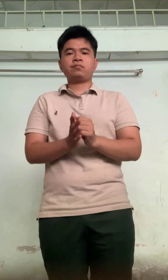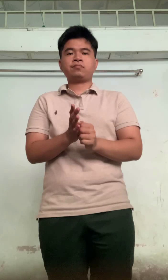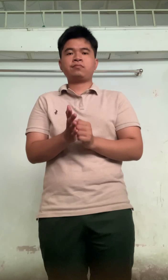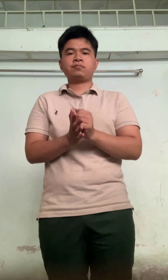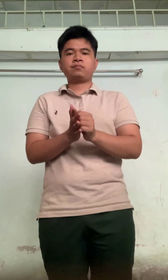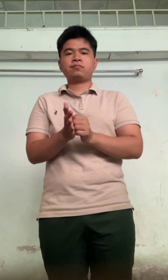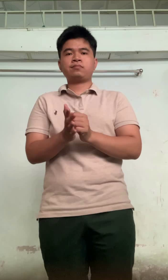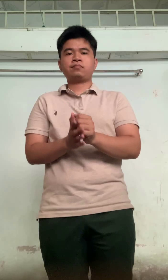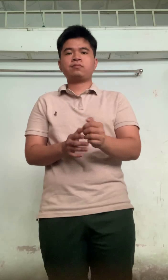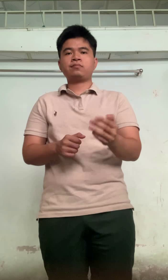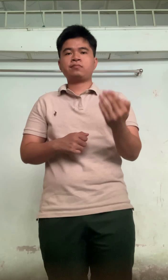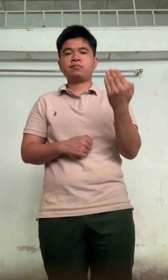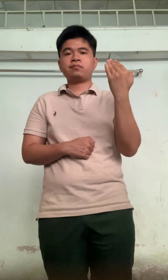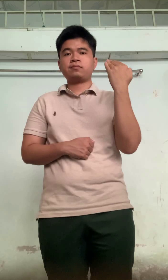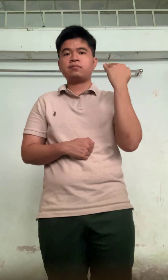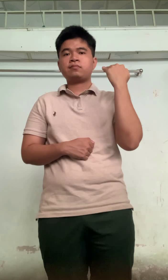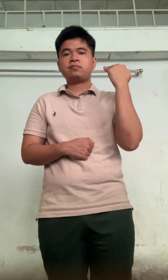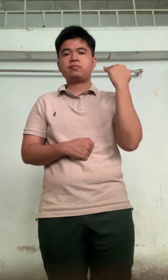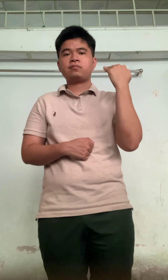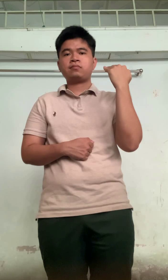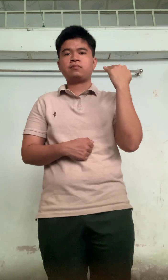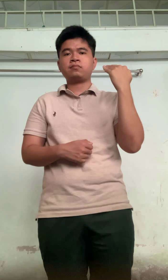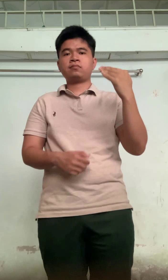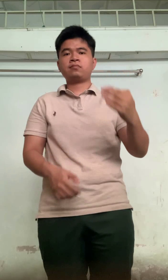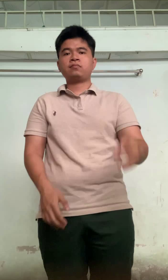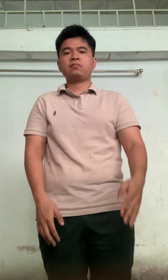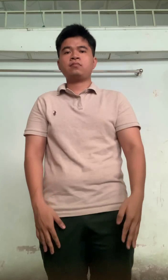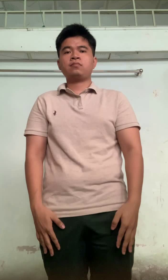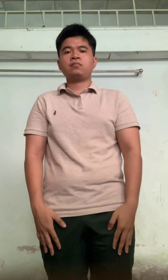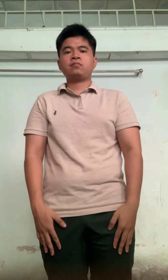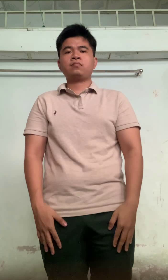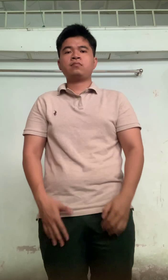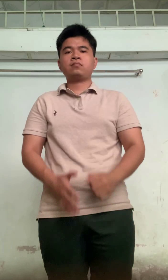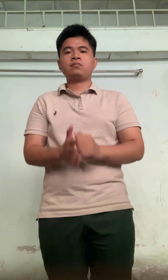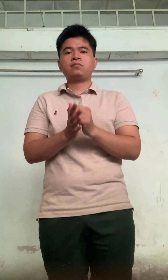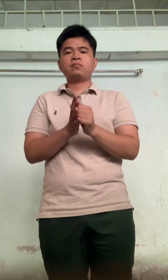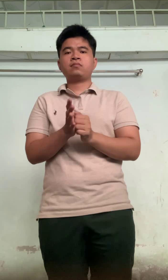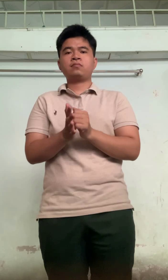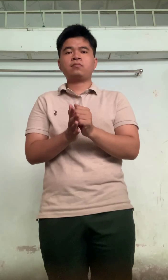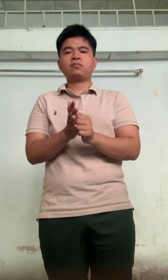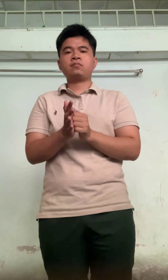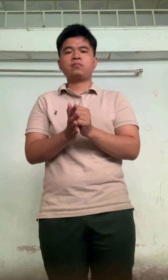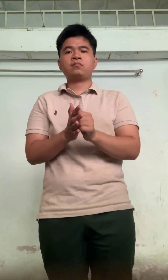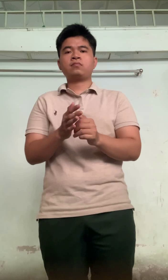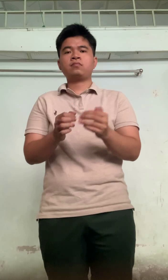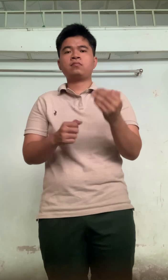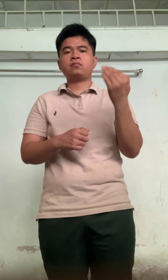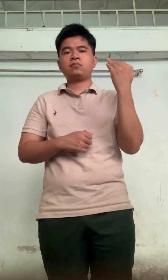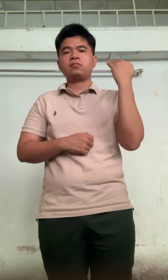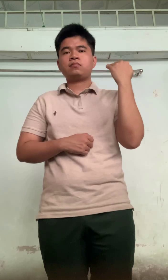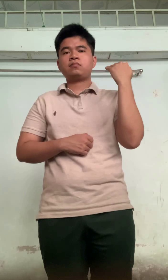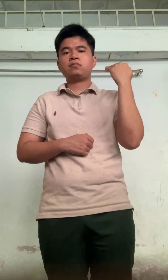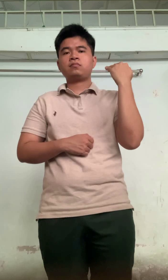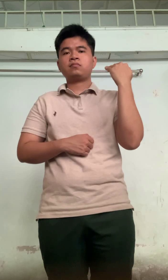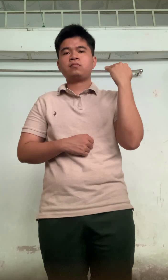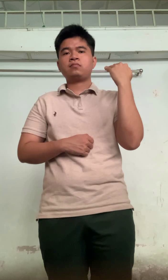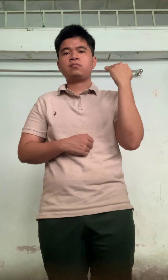thang truoc